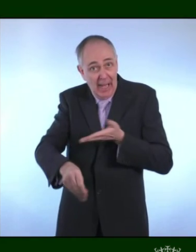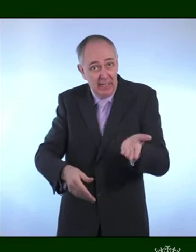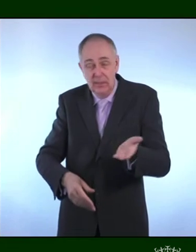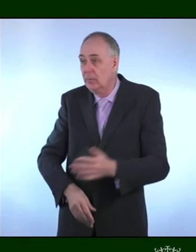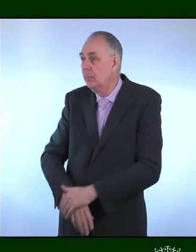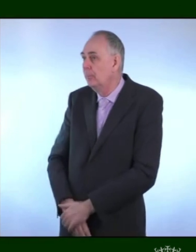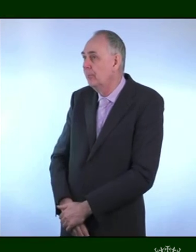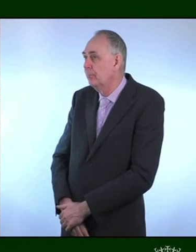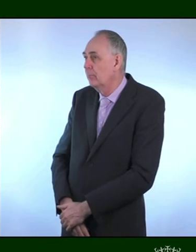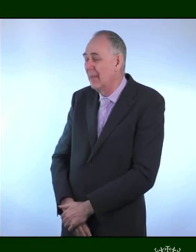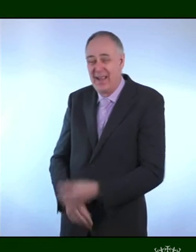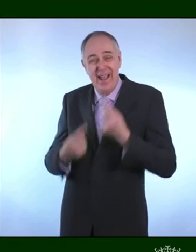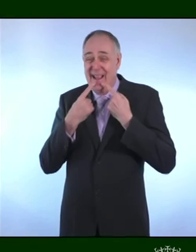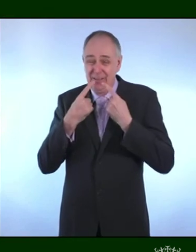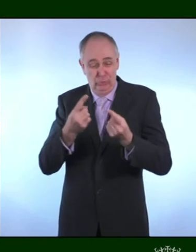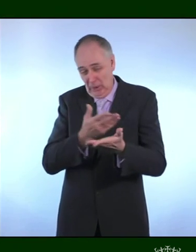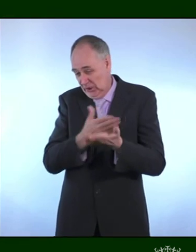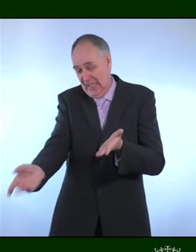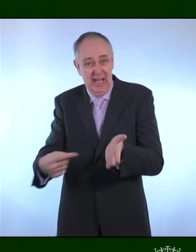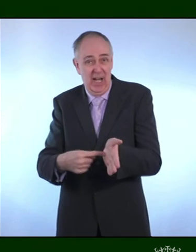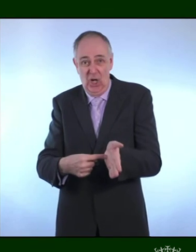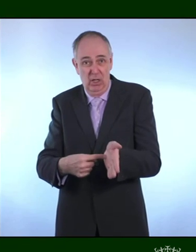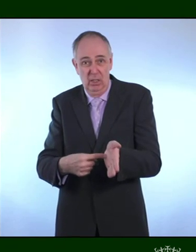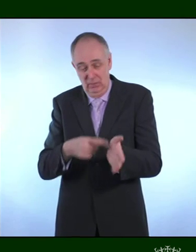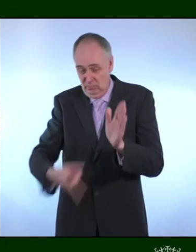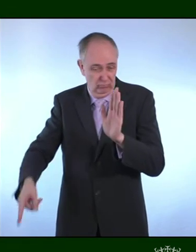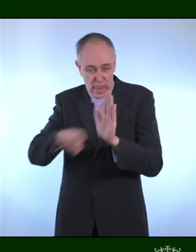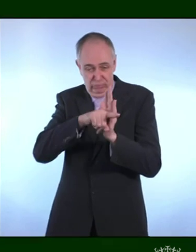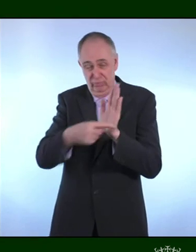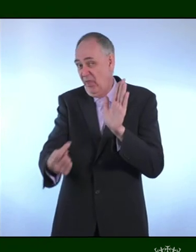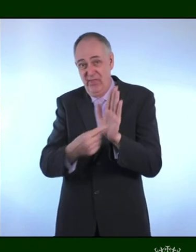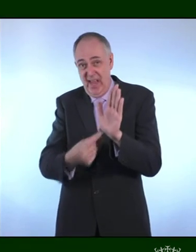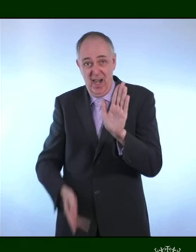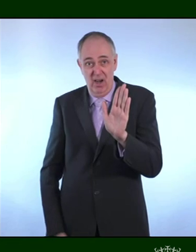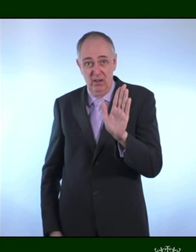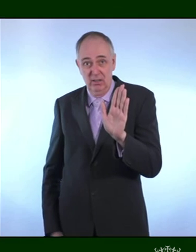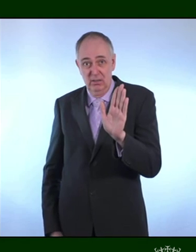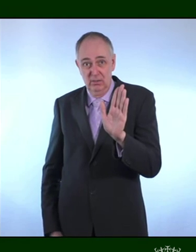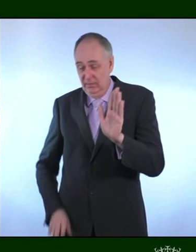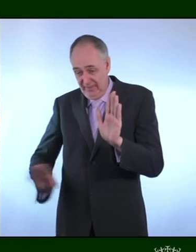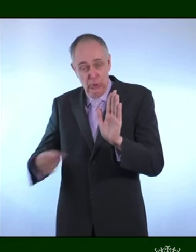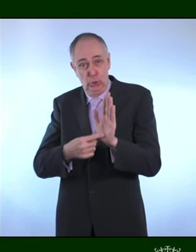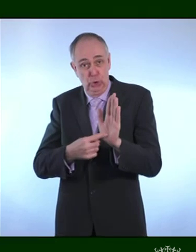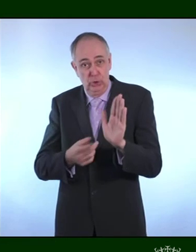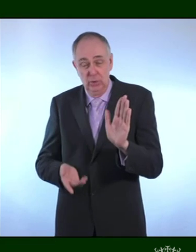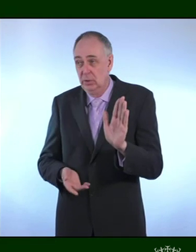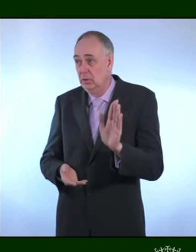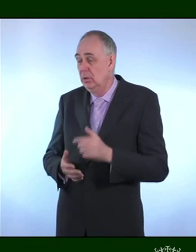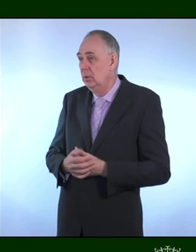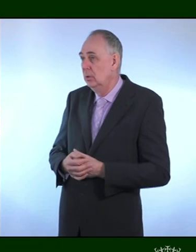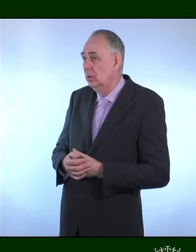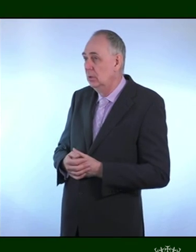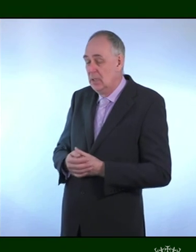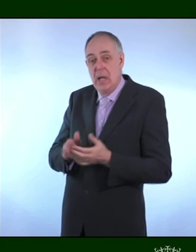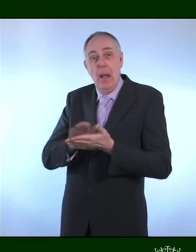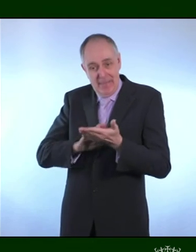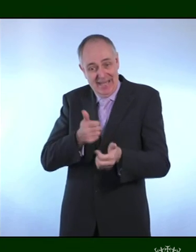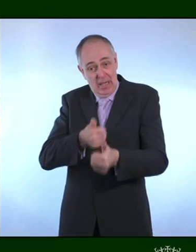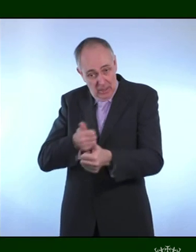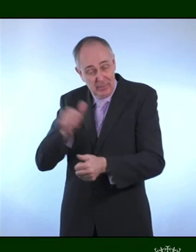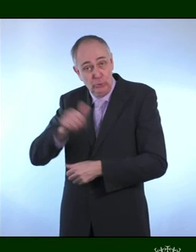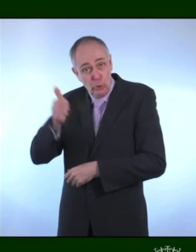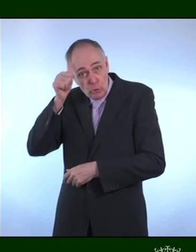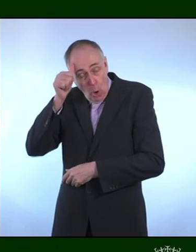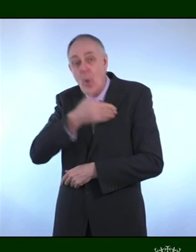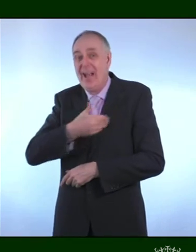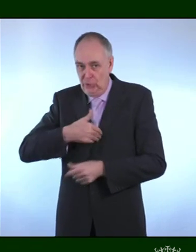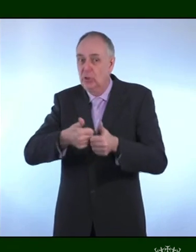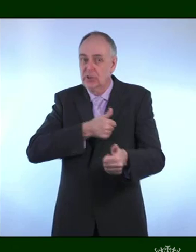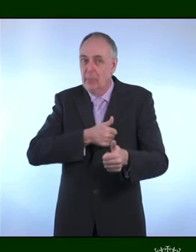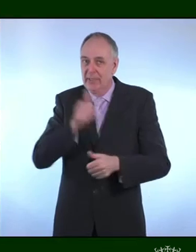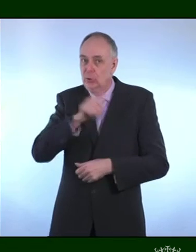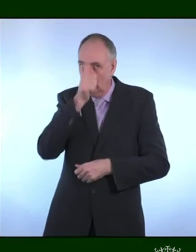The instructions could not be clearer. The enforcement is there and it is going to be applied, and the message should go out not only to those companies but to the insurers.